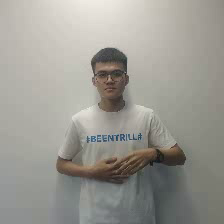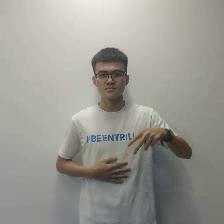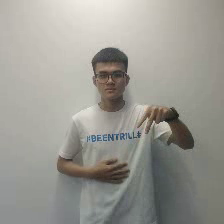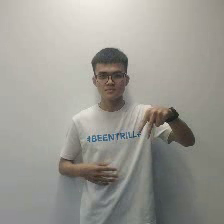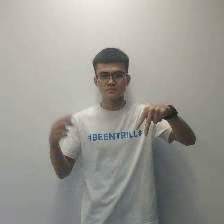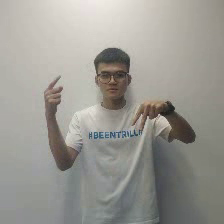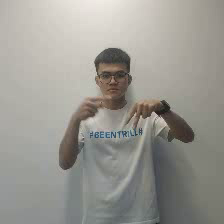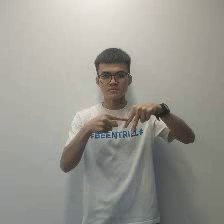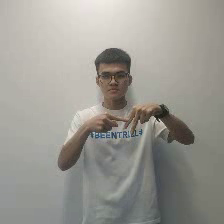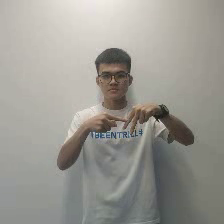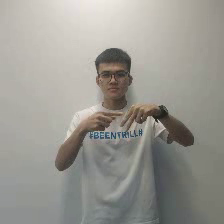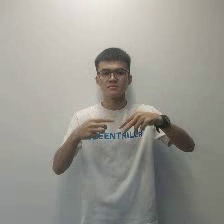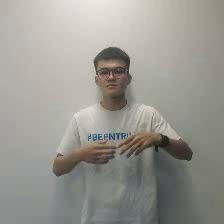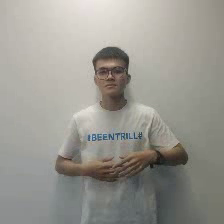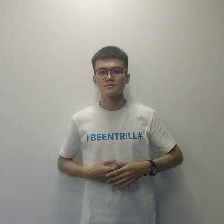Chân